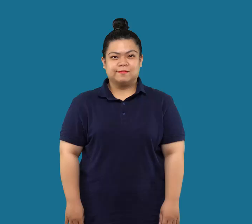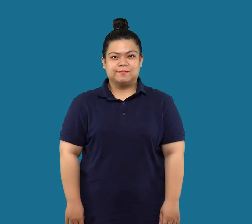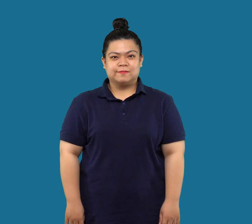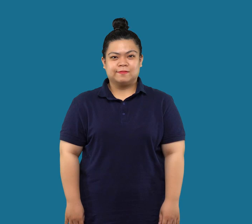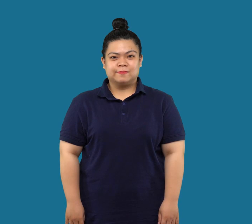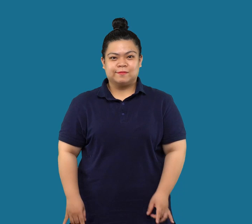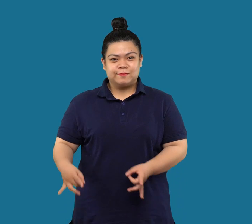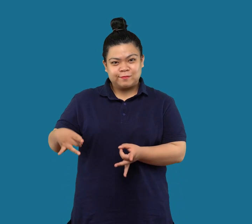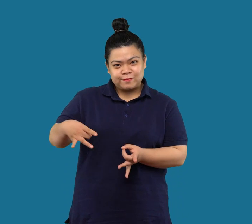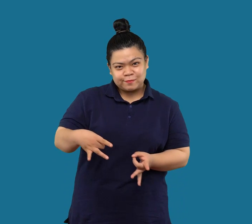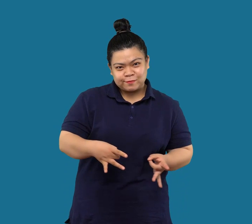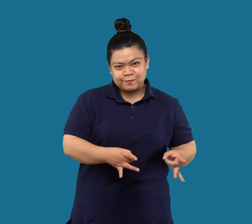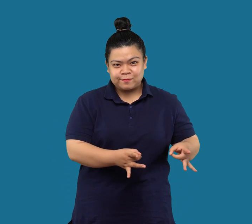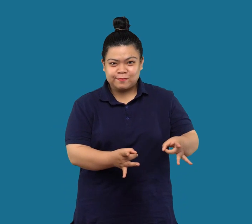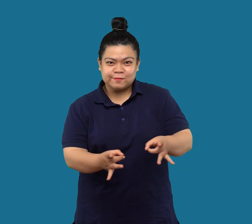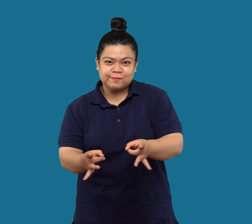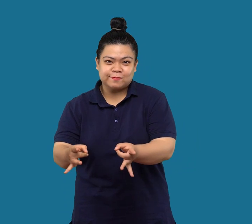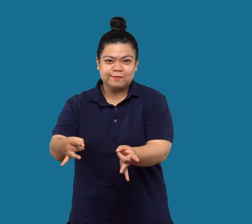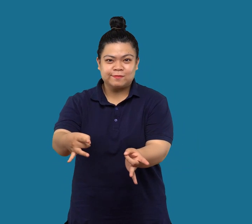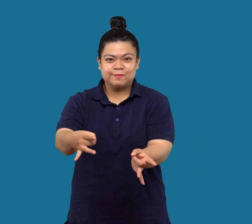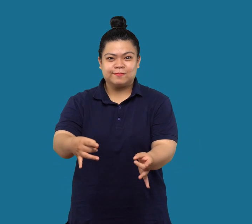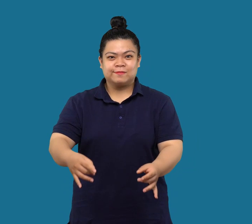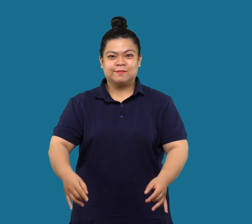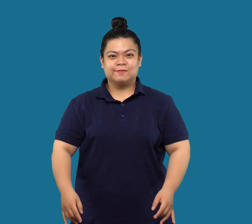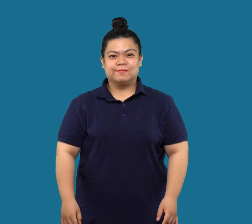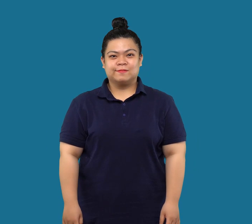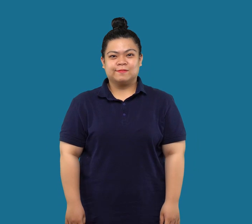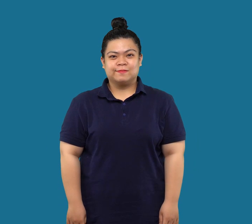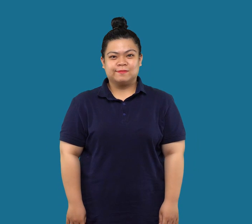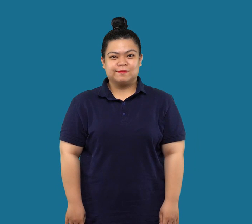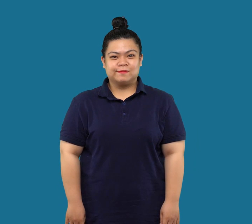sông Hồng